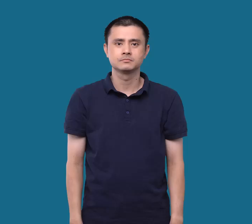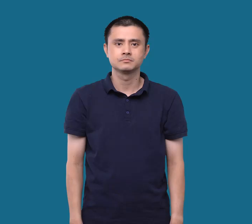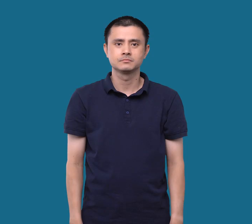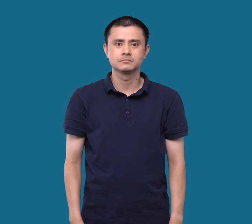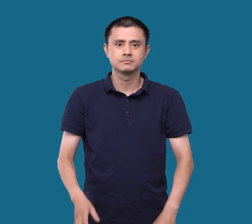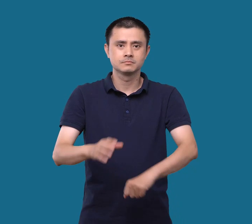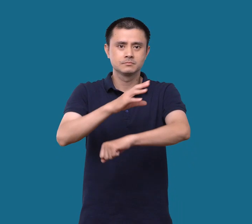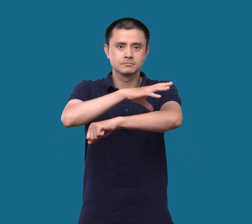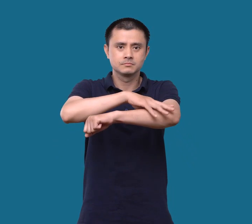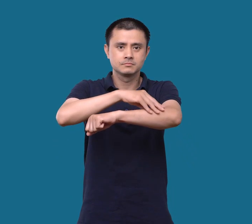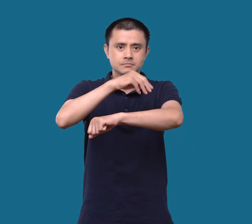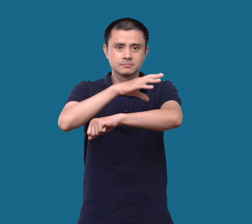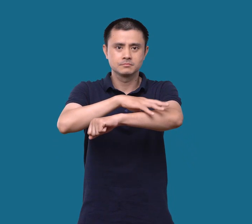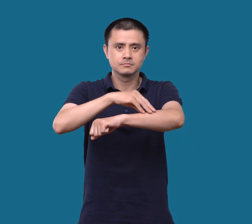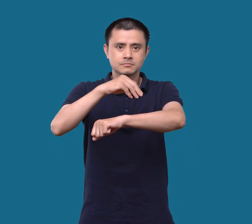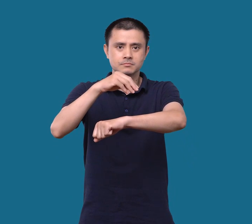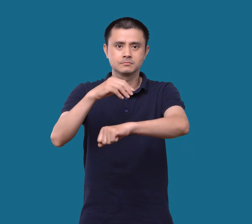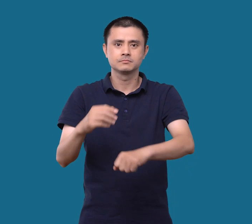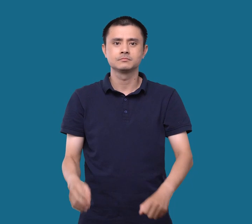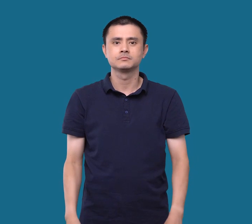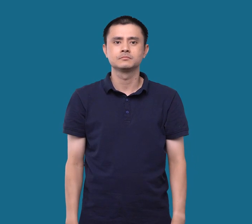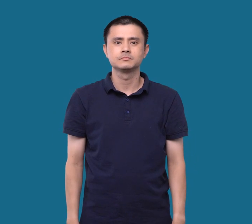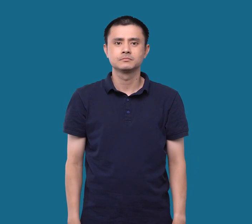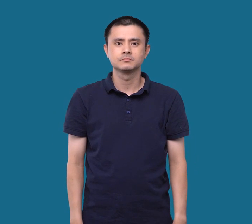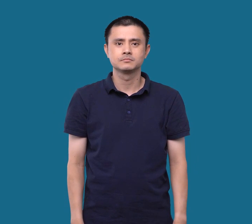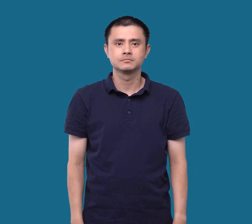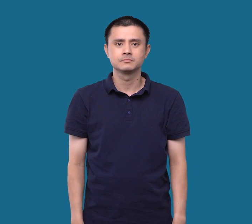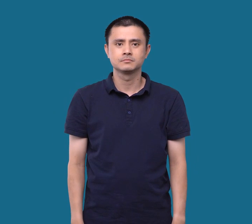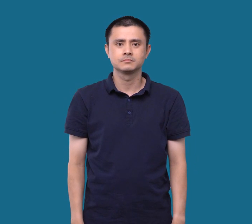lông